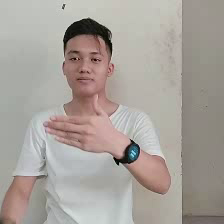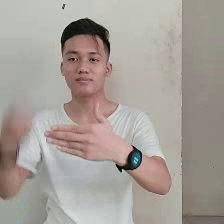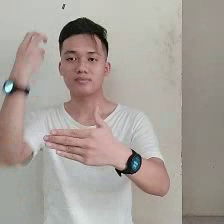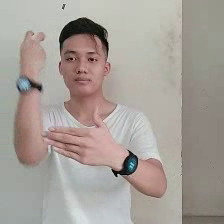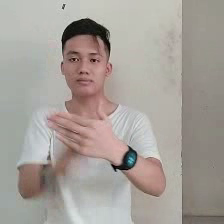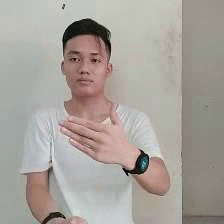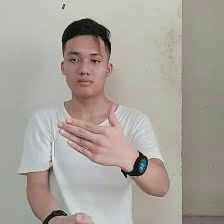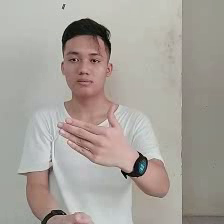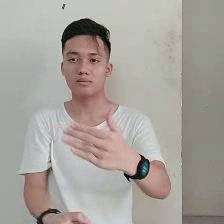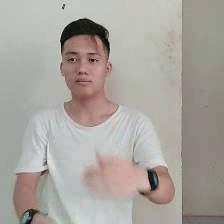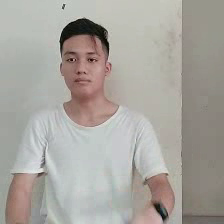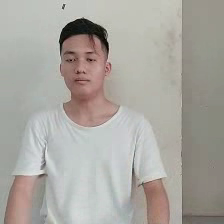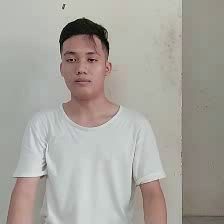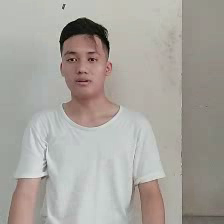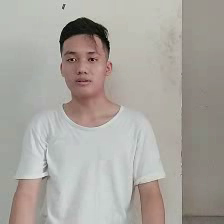Phạt